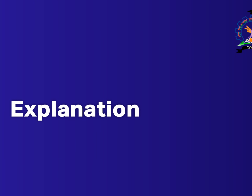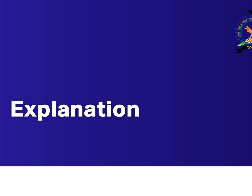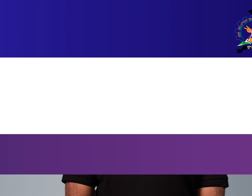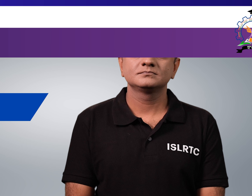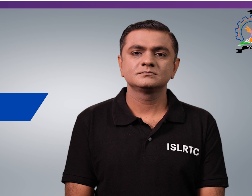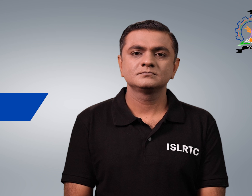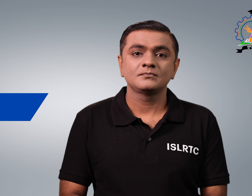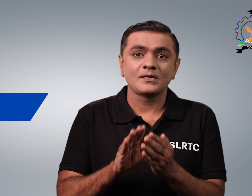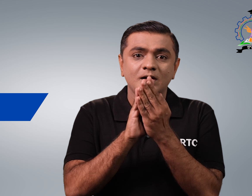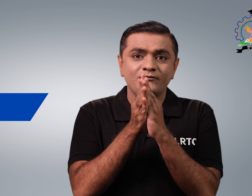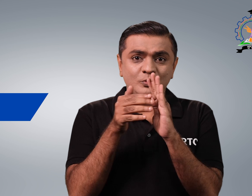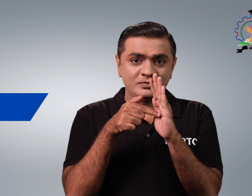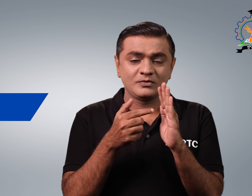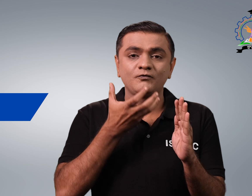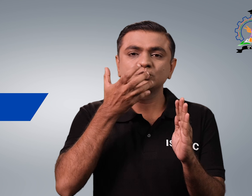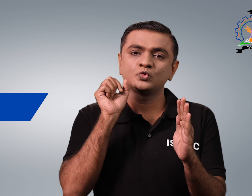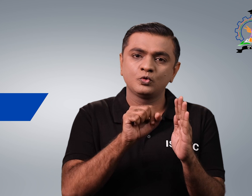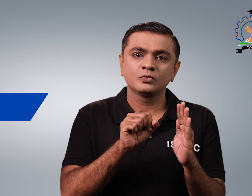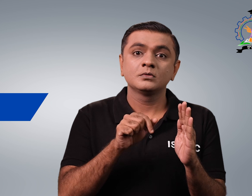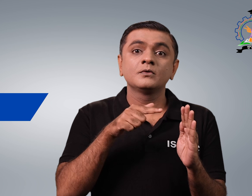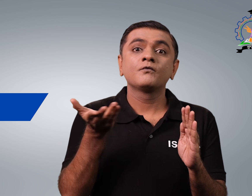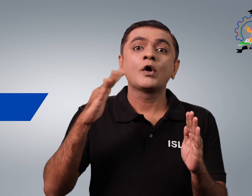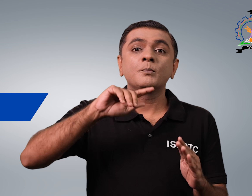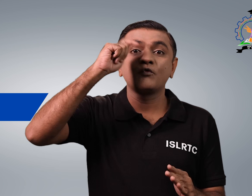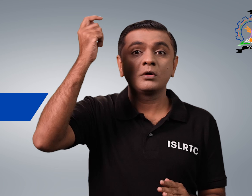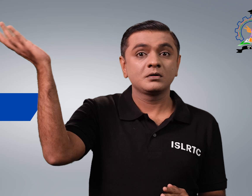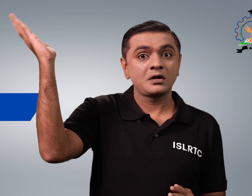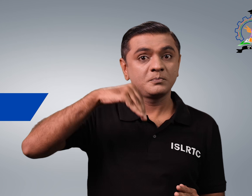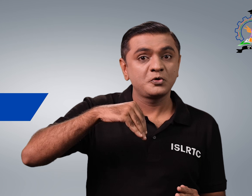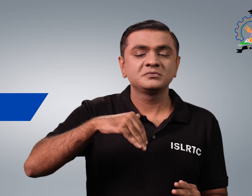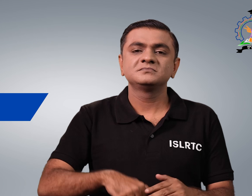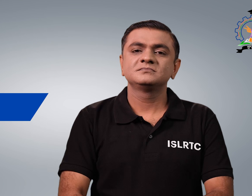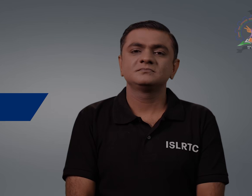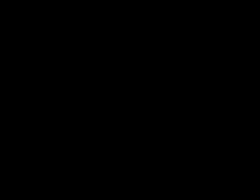Avocado is an exotic fruit.